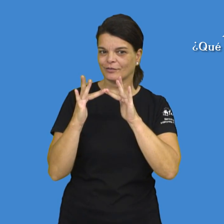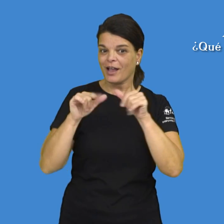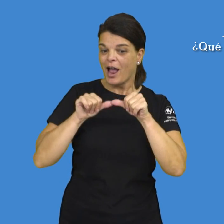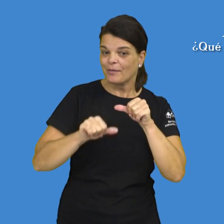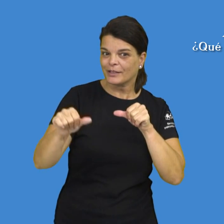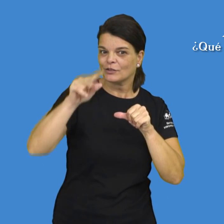a partir de